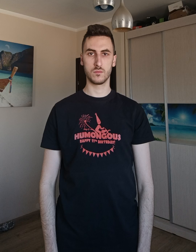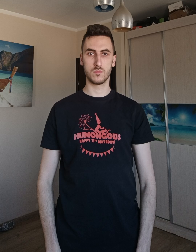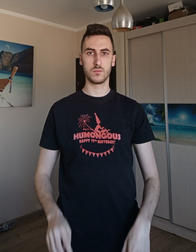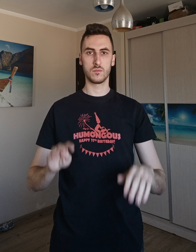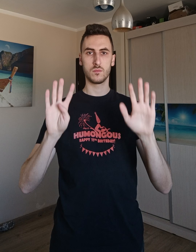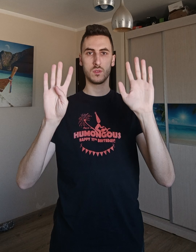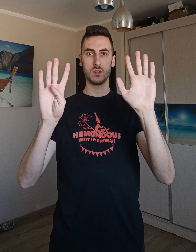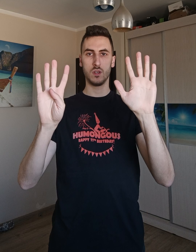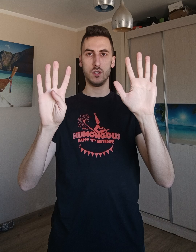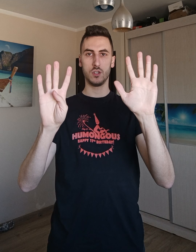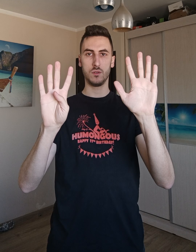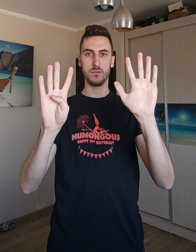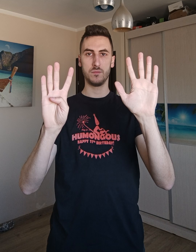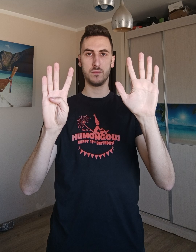תשע